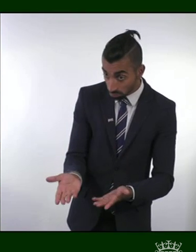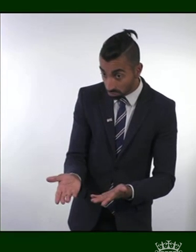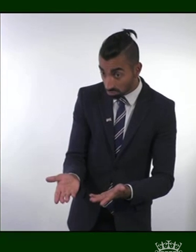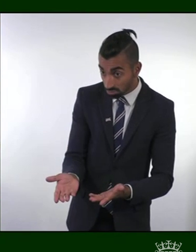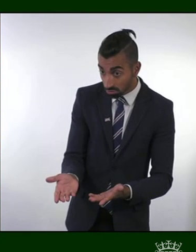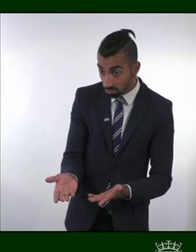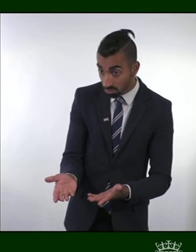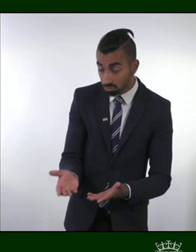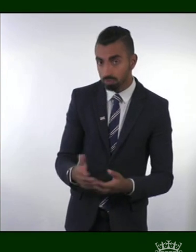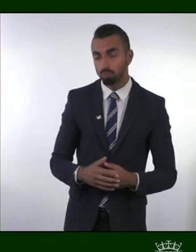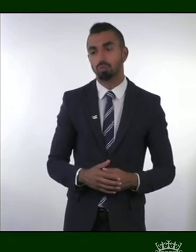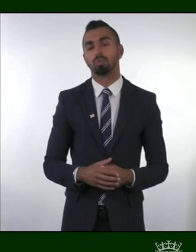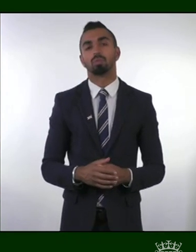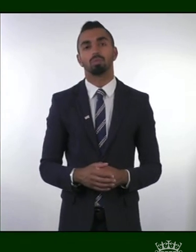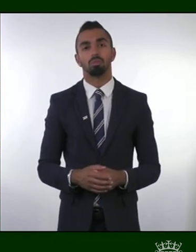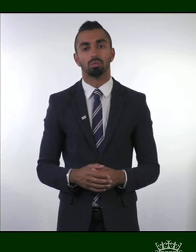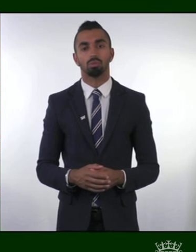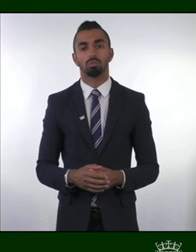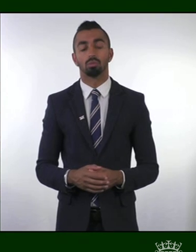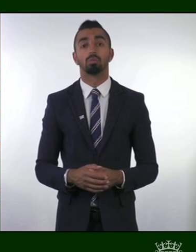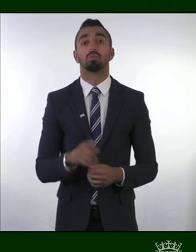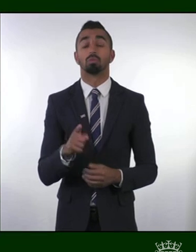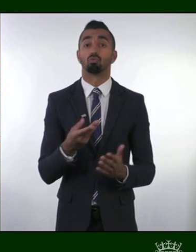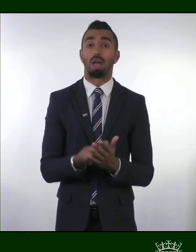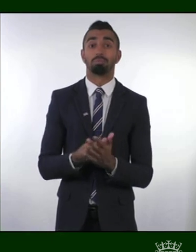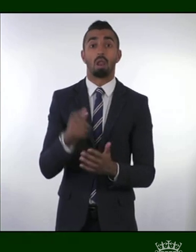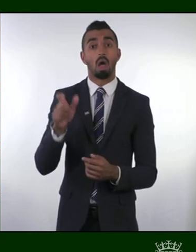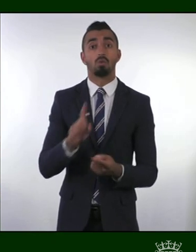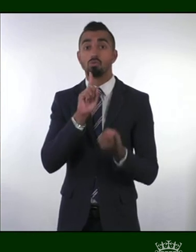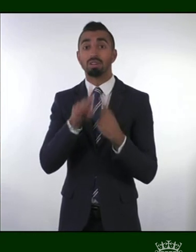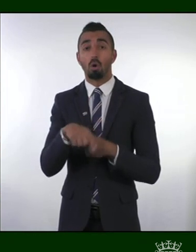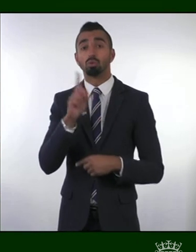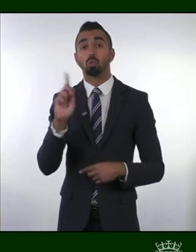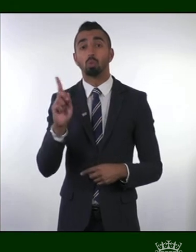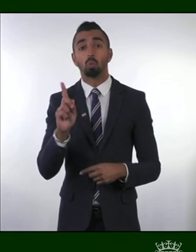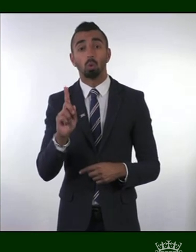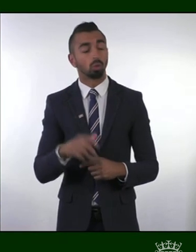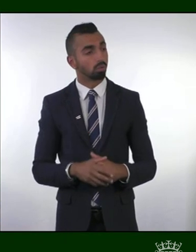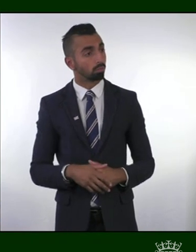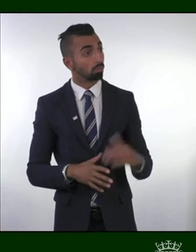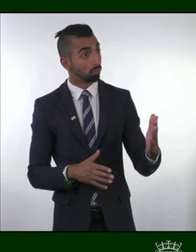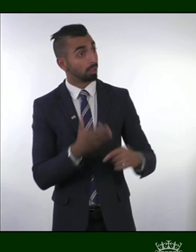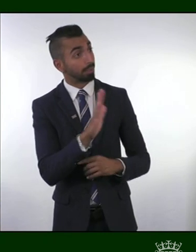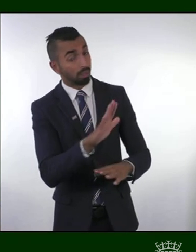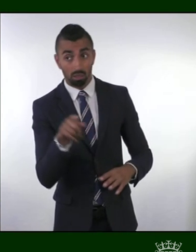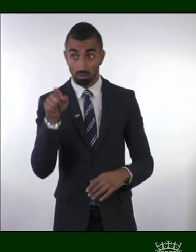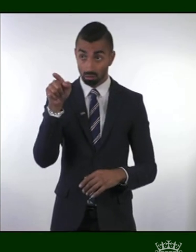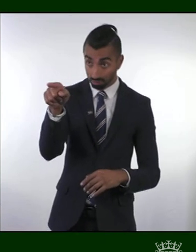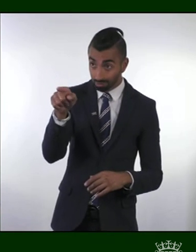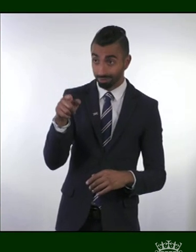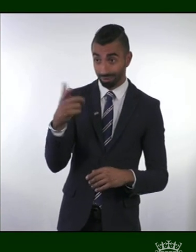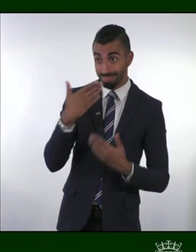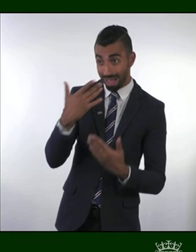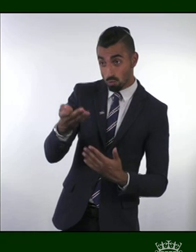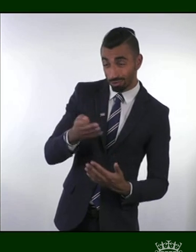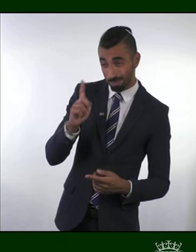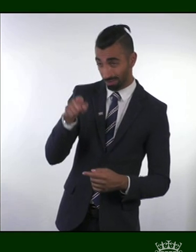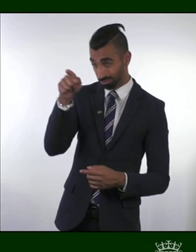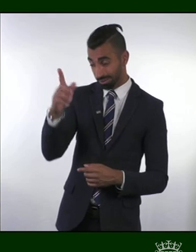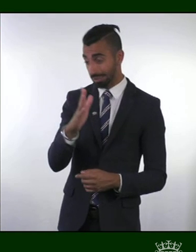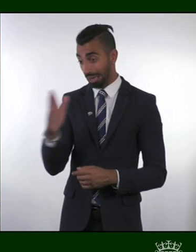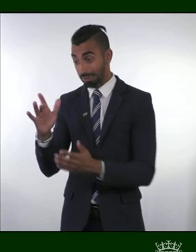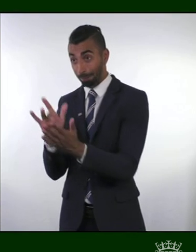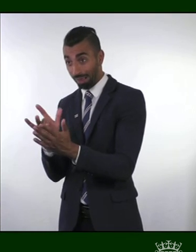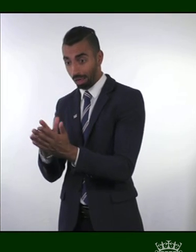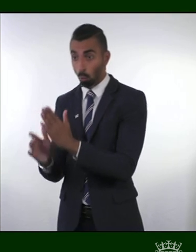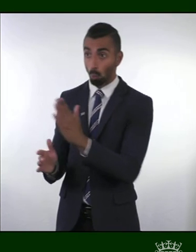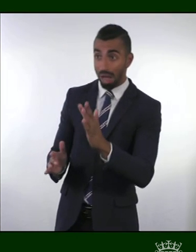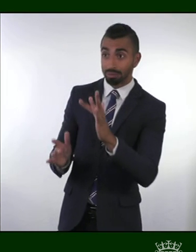I am loth to get involved in an east midlands-west midlands spat, but I very much encourage my honourable Friend in his efforts.